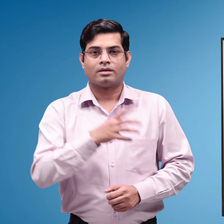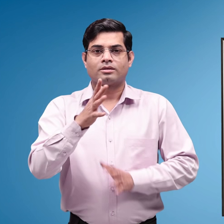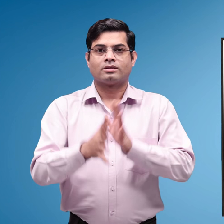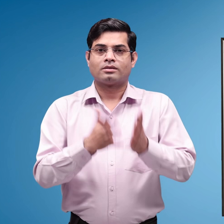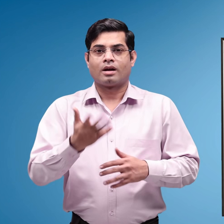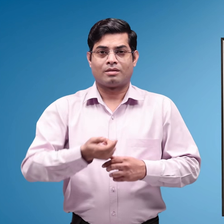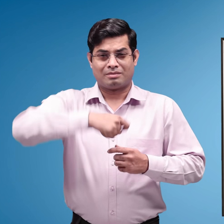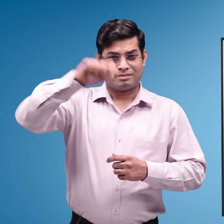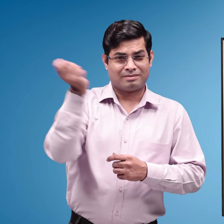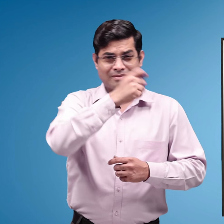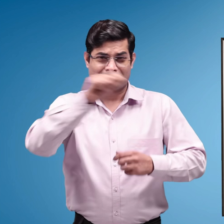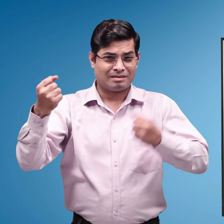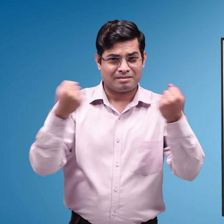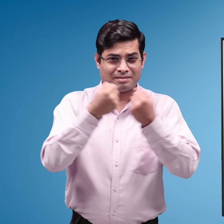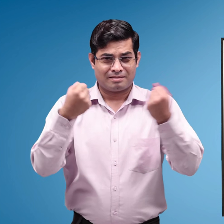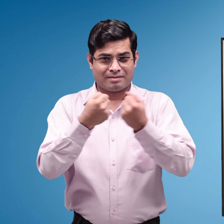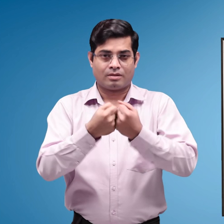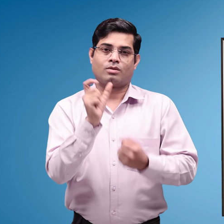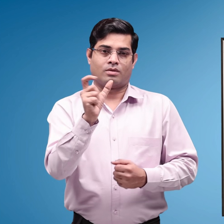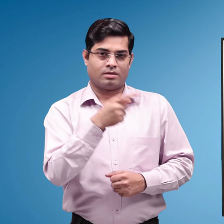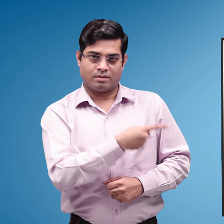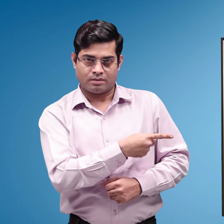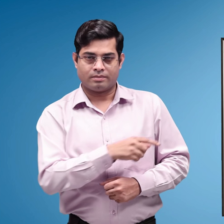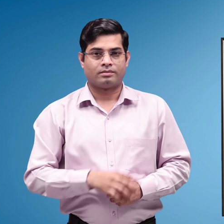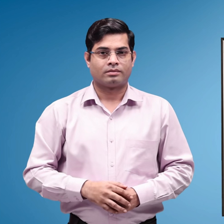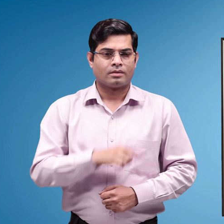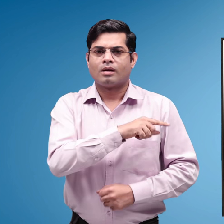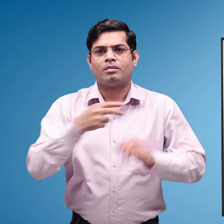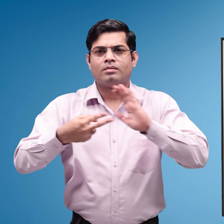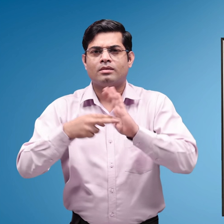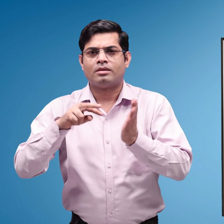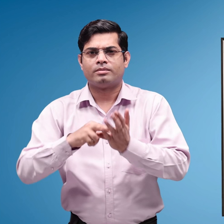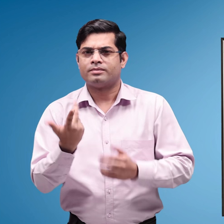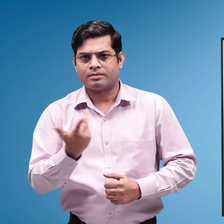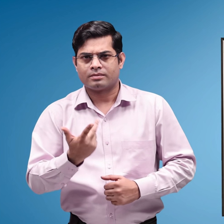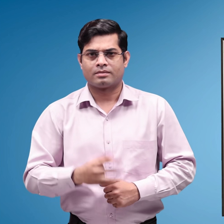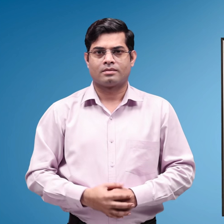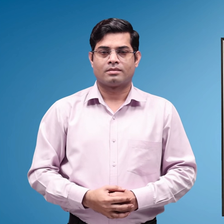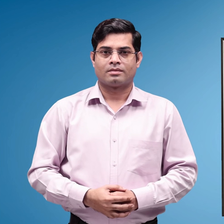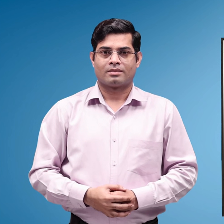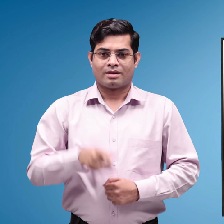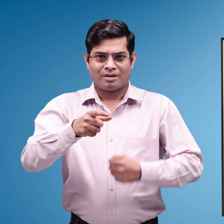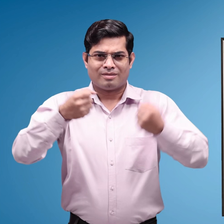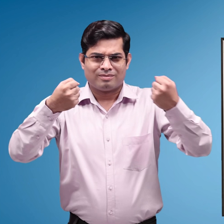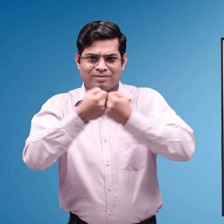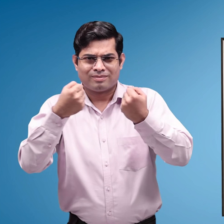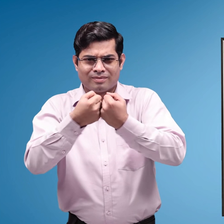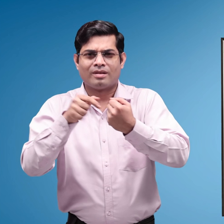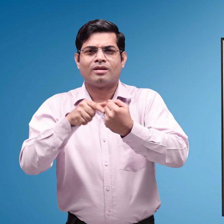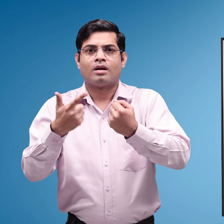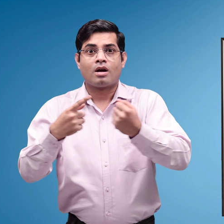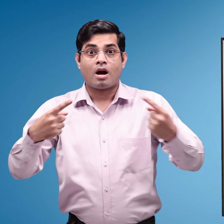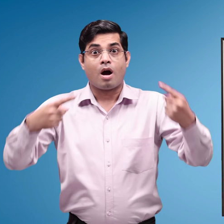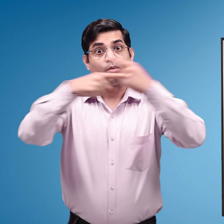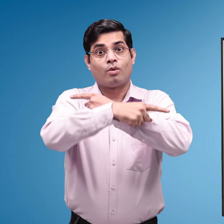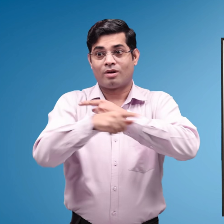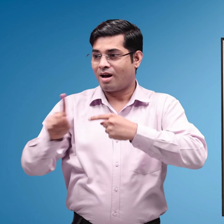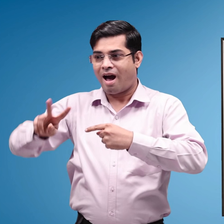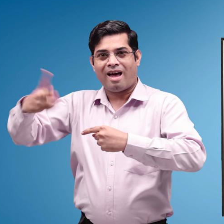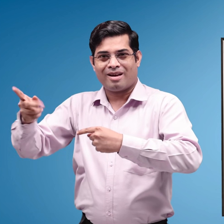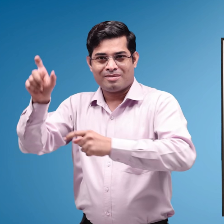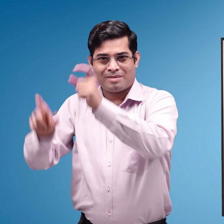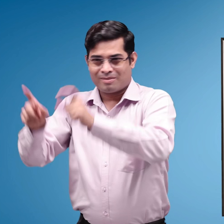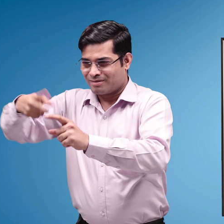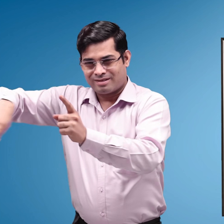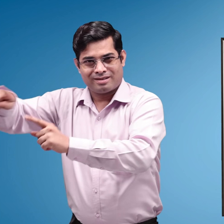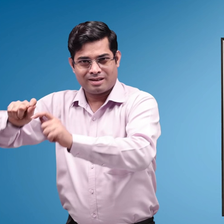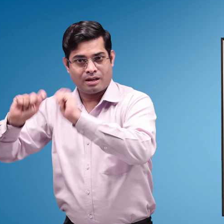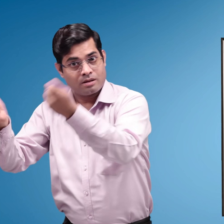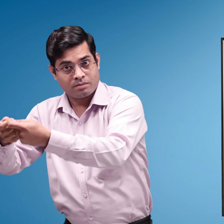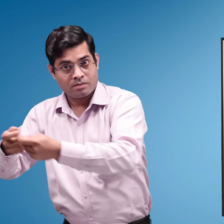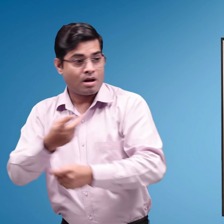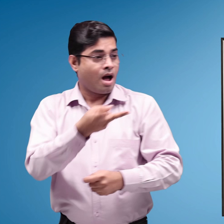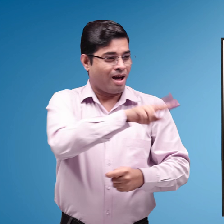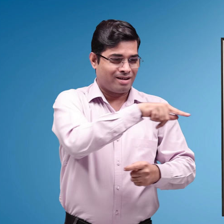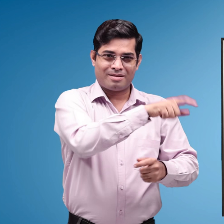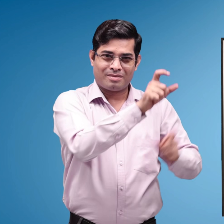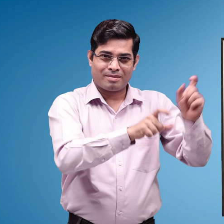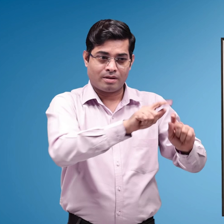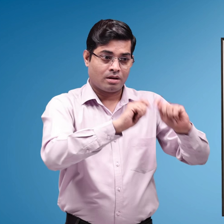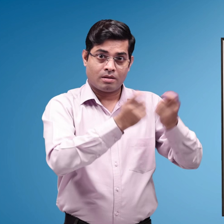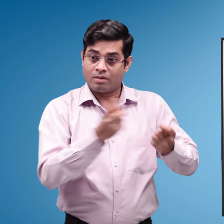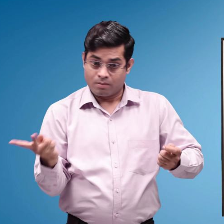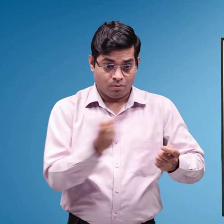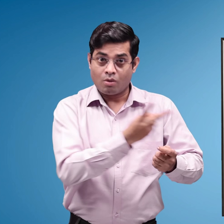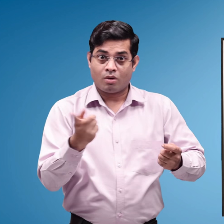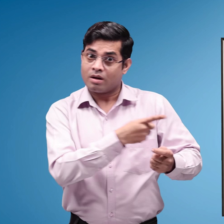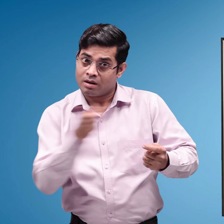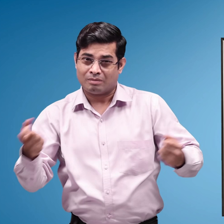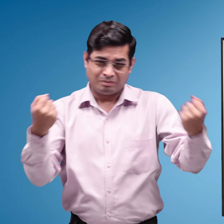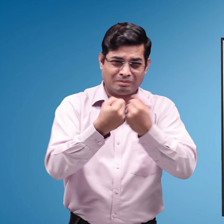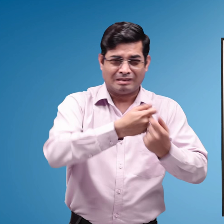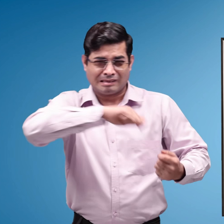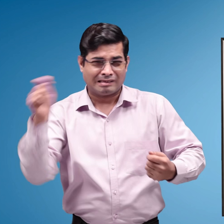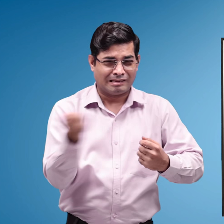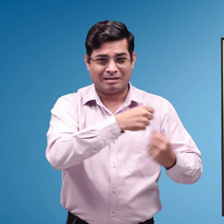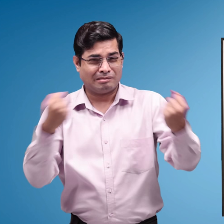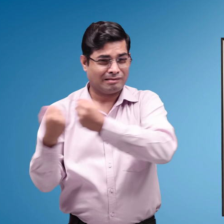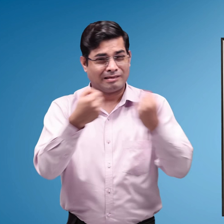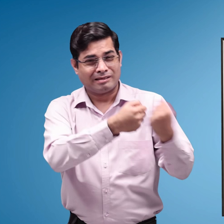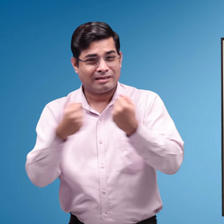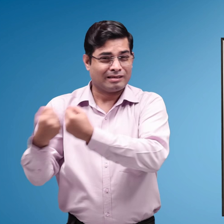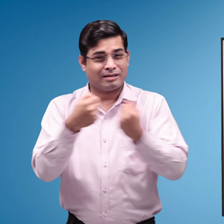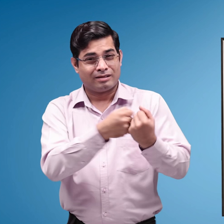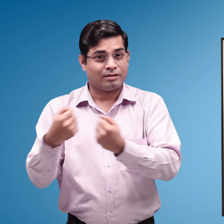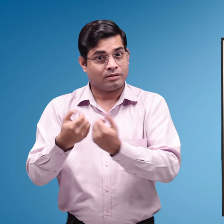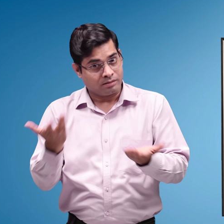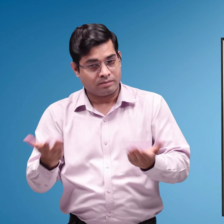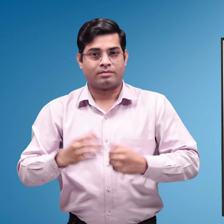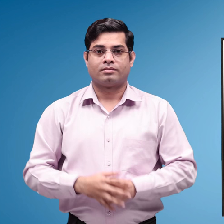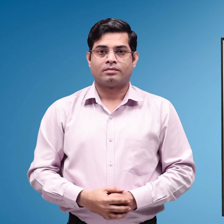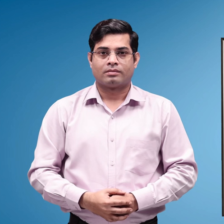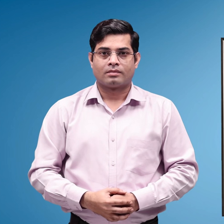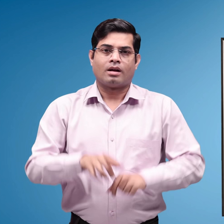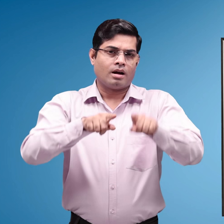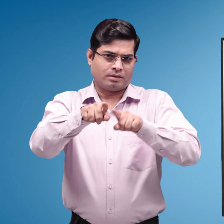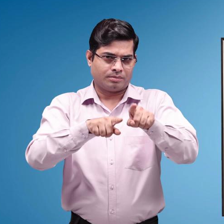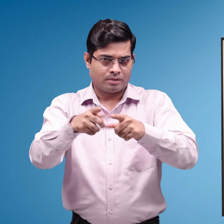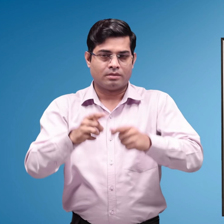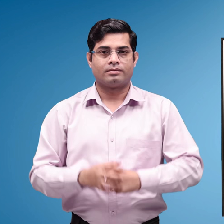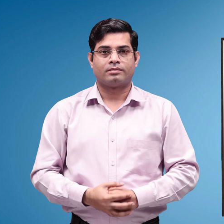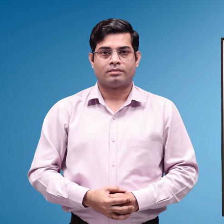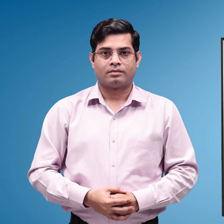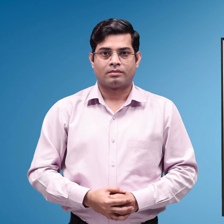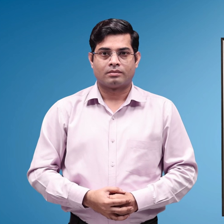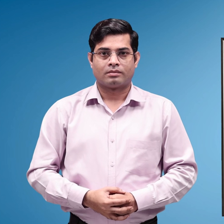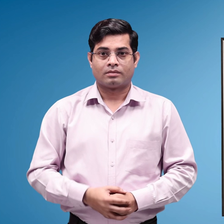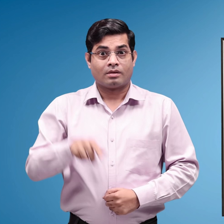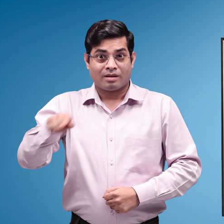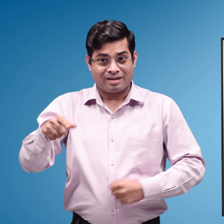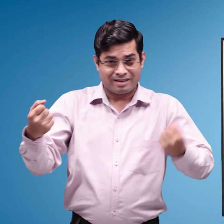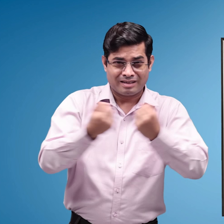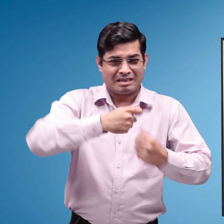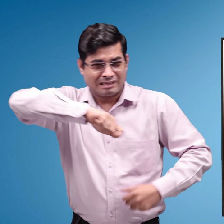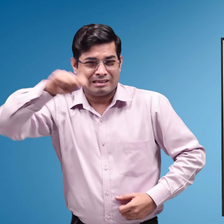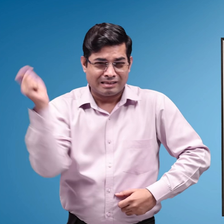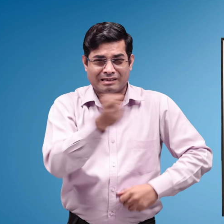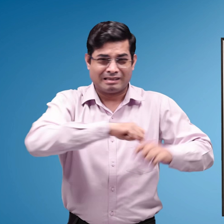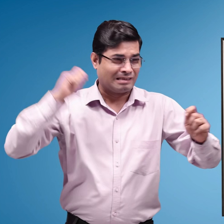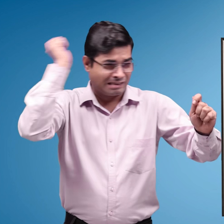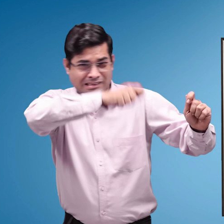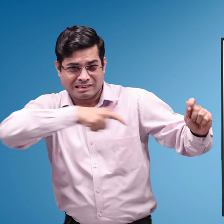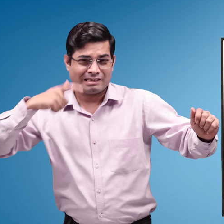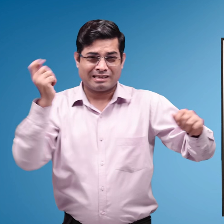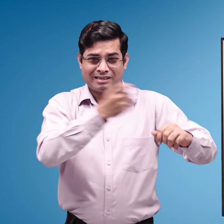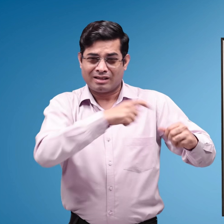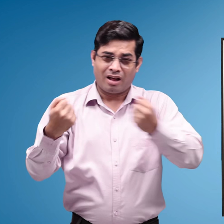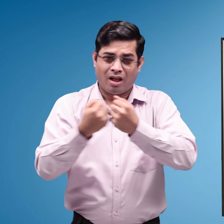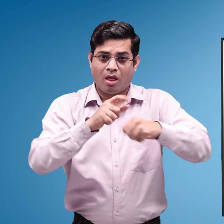This sign means battle. A battle is a fight in a war between the opposing sides. For example, a war may last over a long period of time,